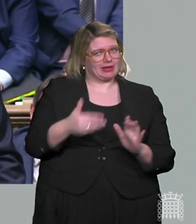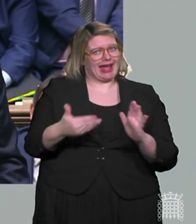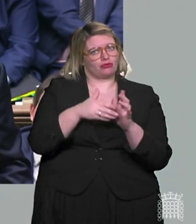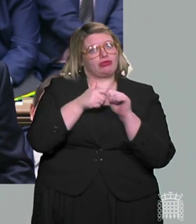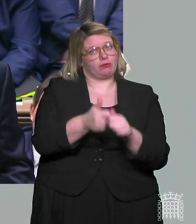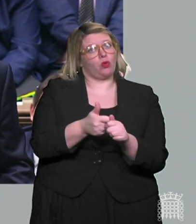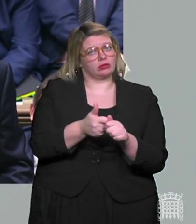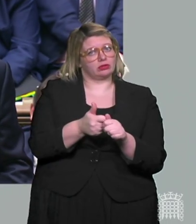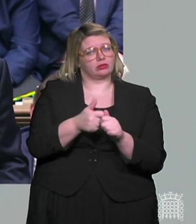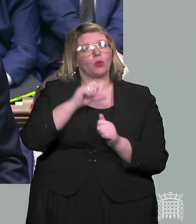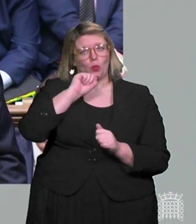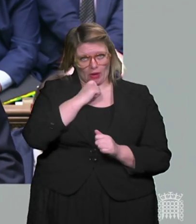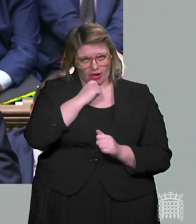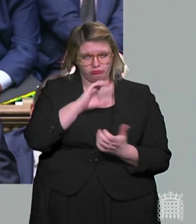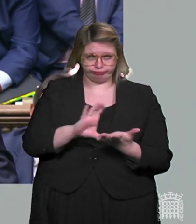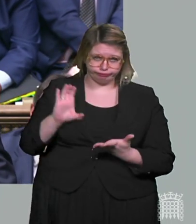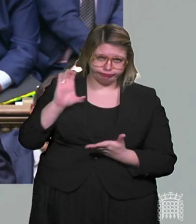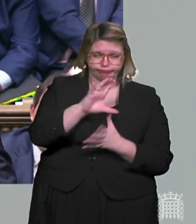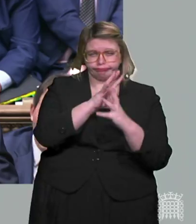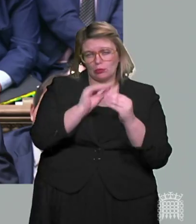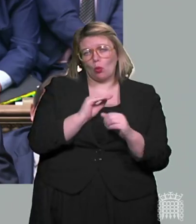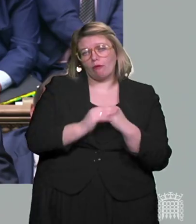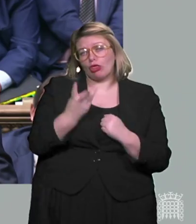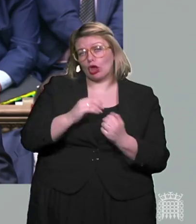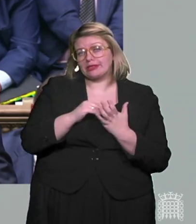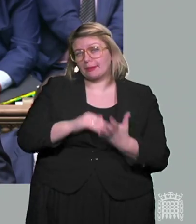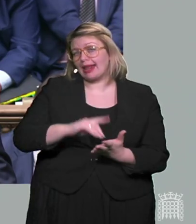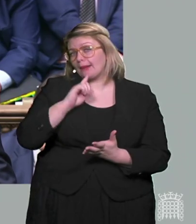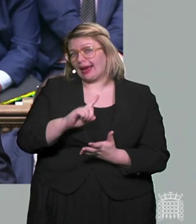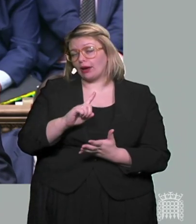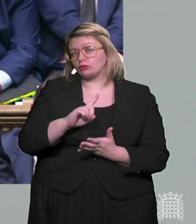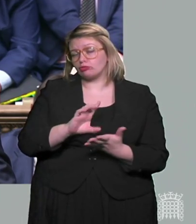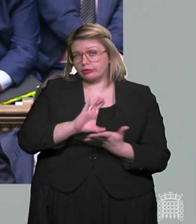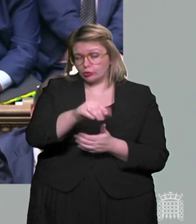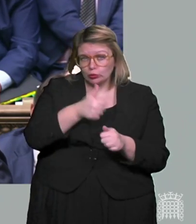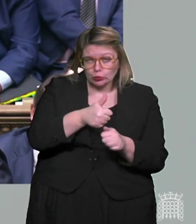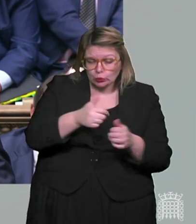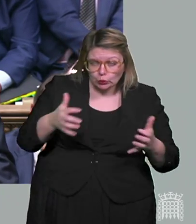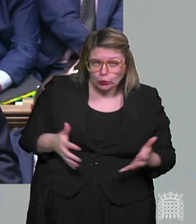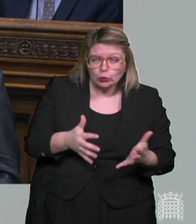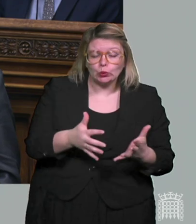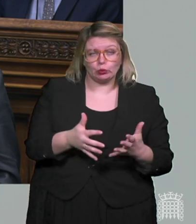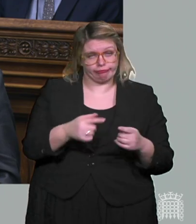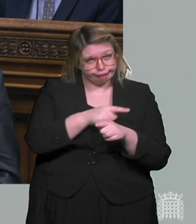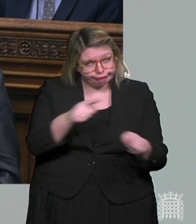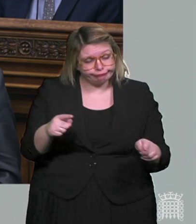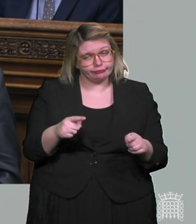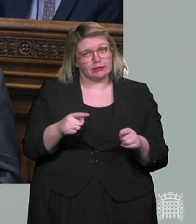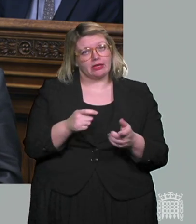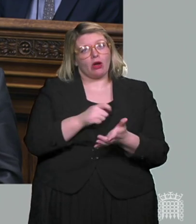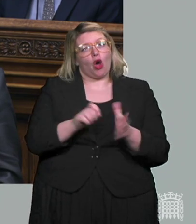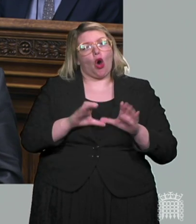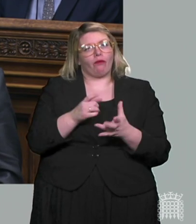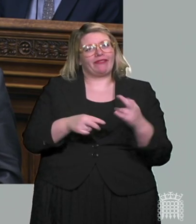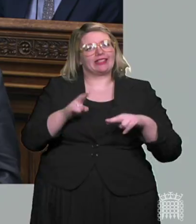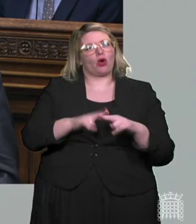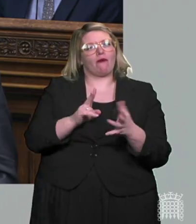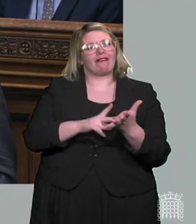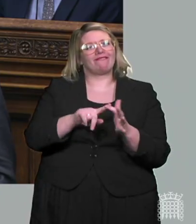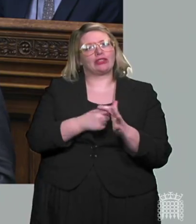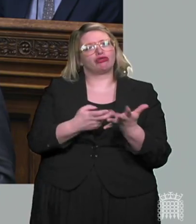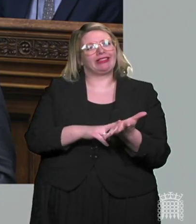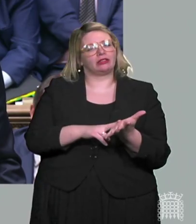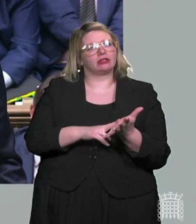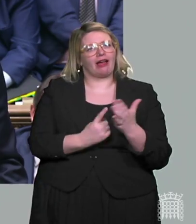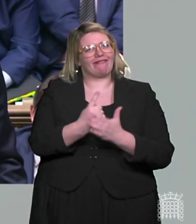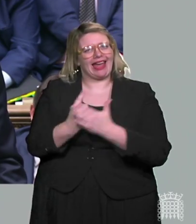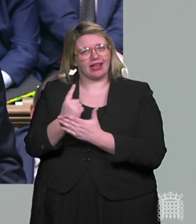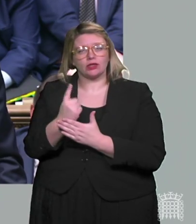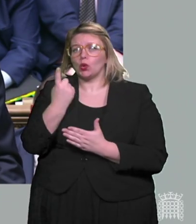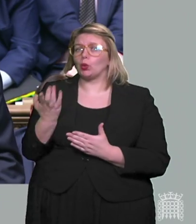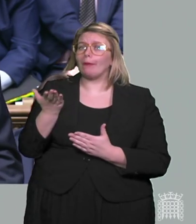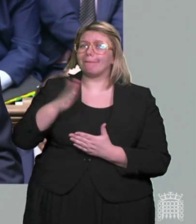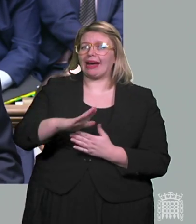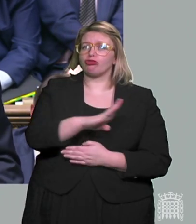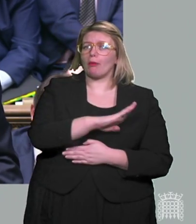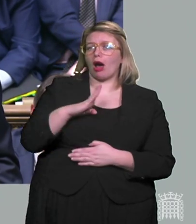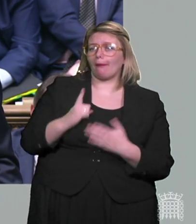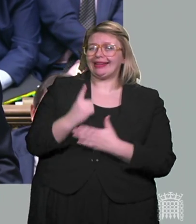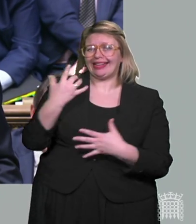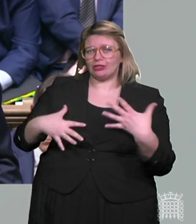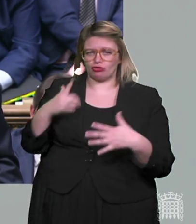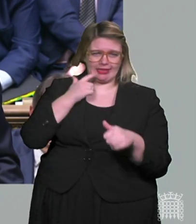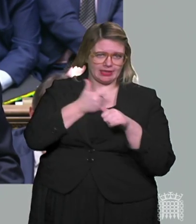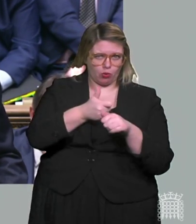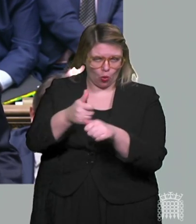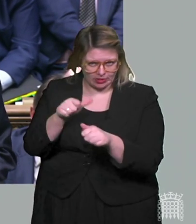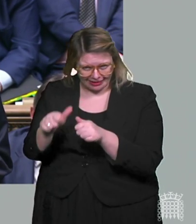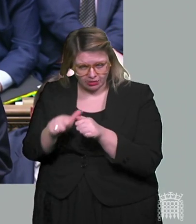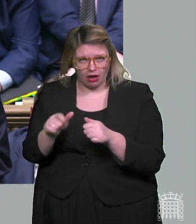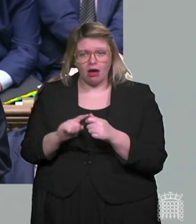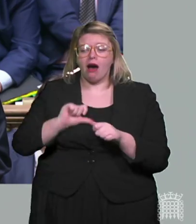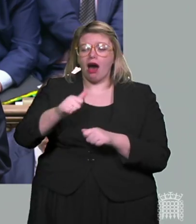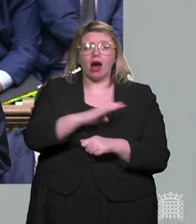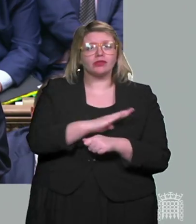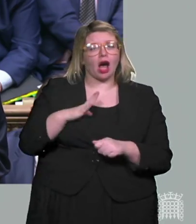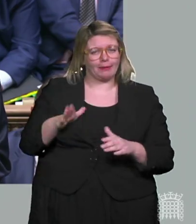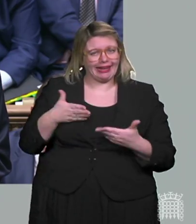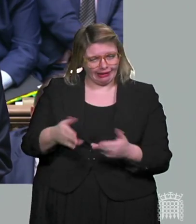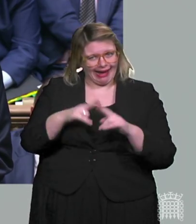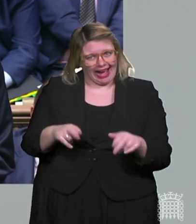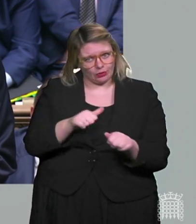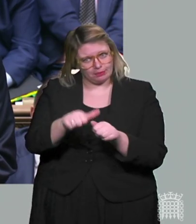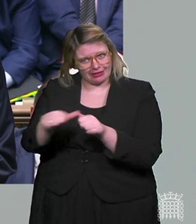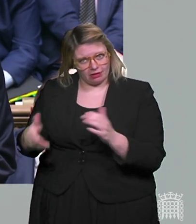We will provide a package worth over £30 million to increase the capacity of the Office for Veterans’ Affairs, support veterans with injuries returning from their service and increase the availability of veteran housing.